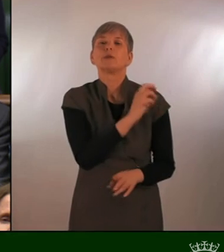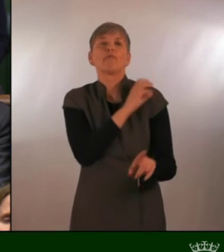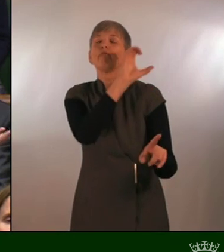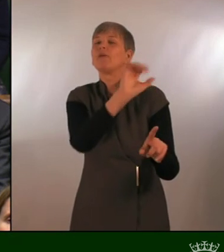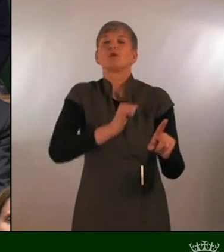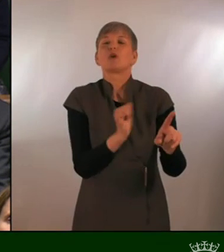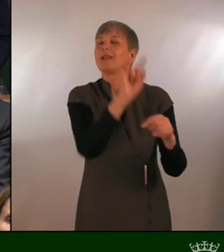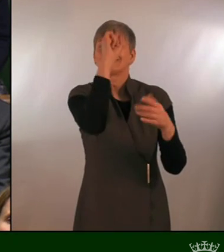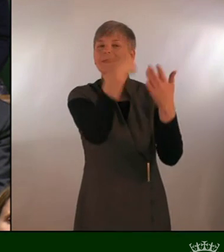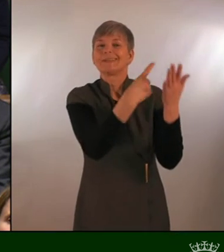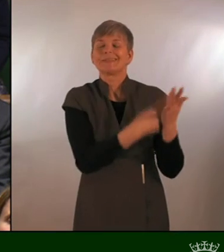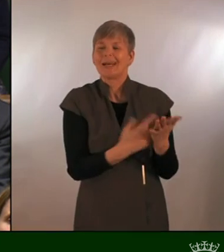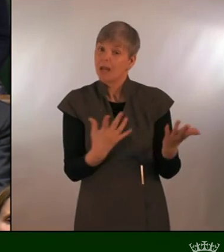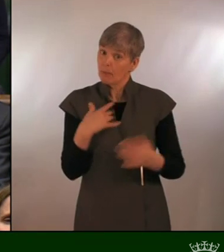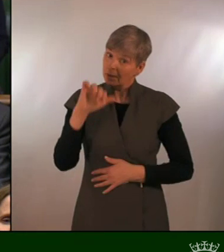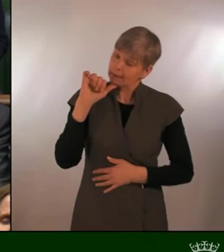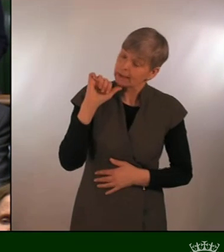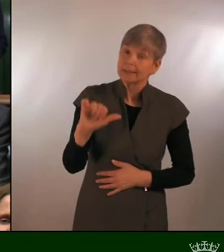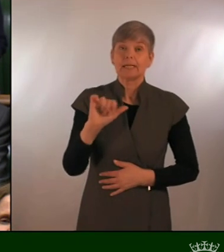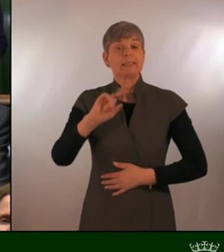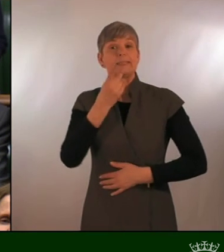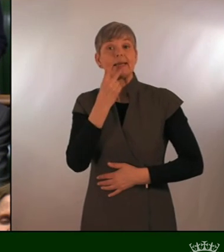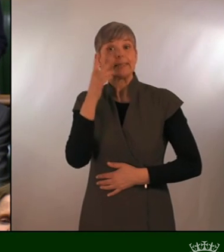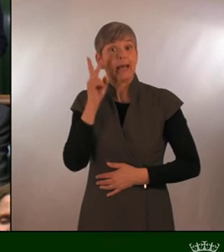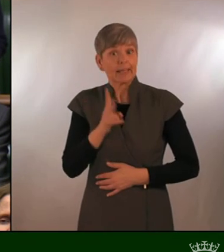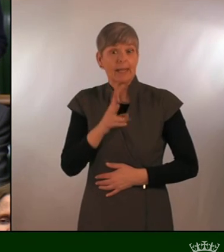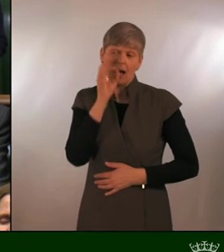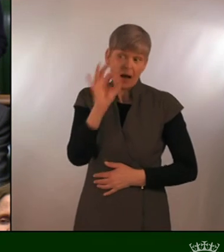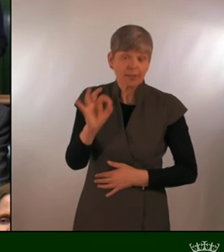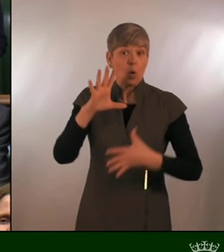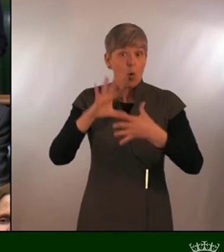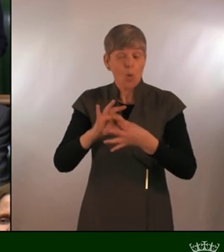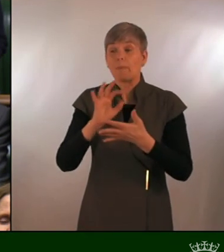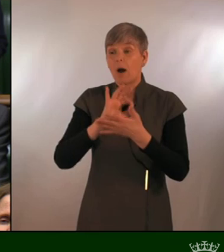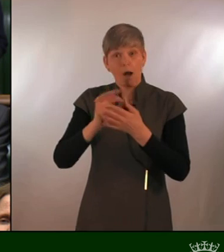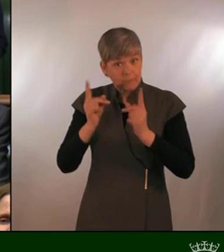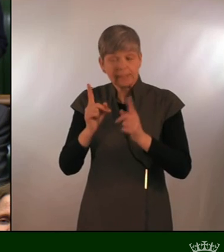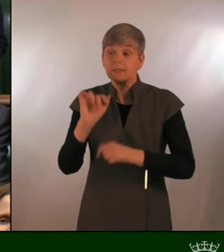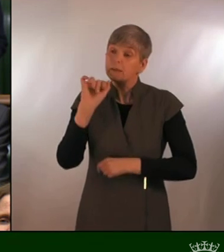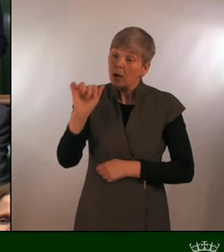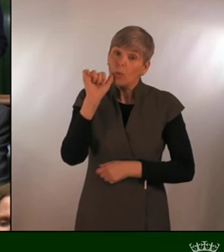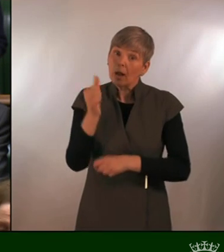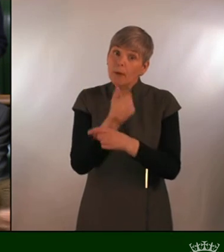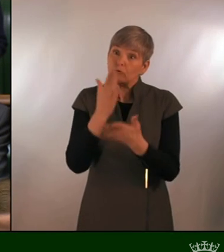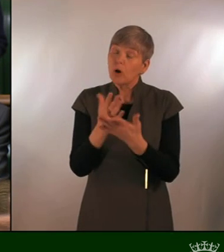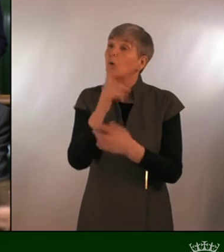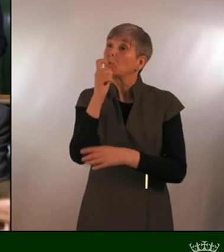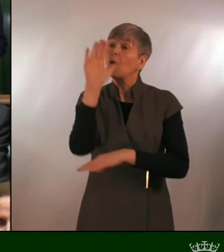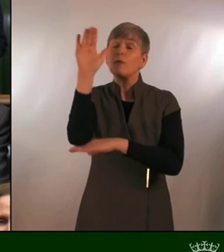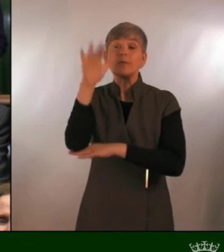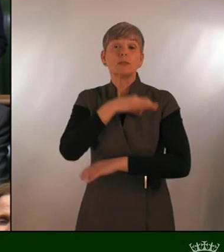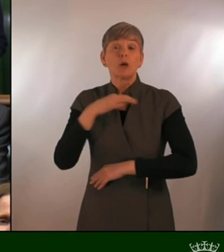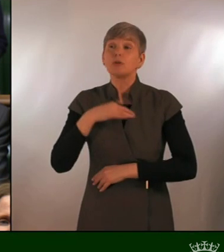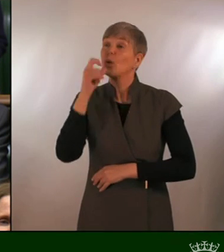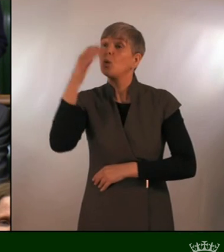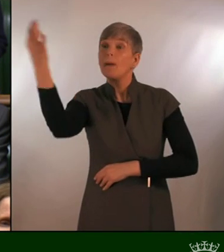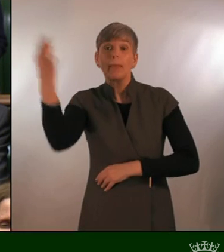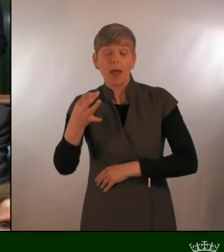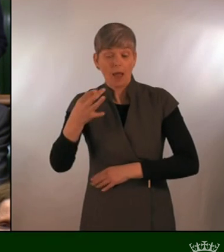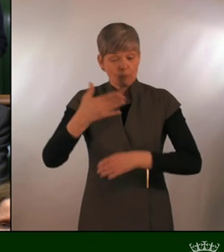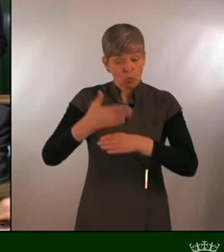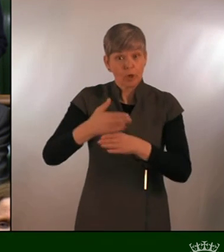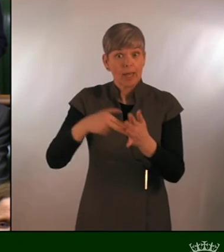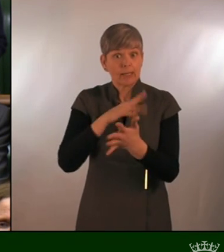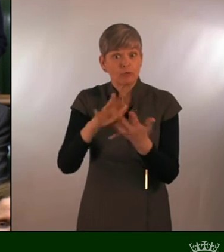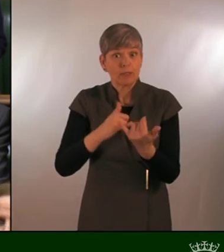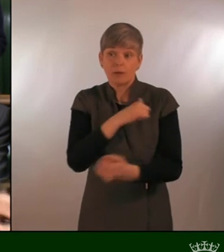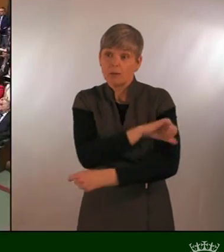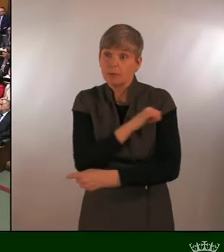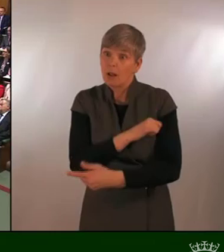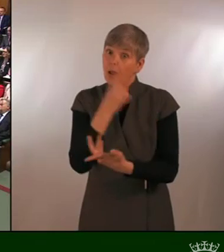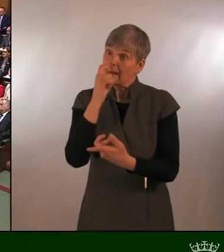So, second time lucky: can the Prime Minister today confirm exactly what steps he is taking to ensure that overseas consultants will apply for NHS visas to work in all our hospitals?